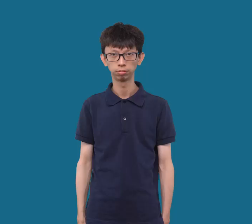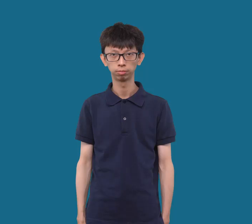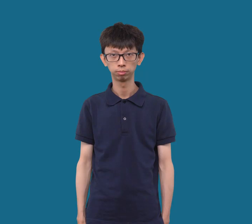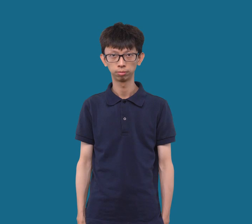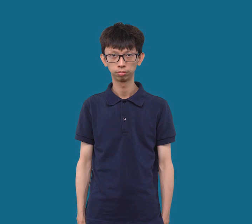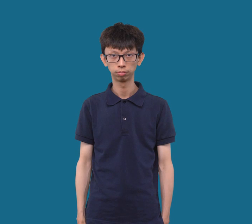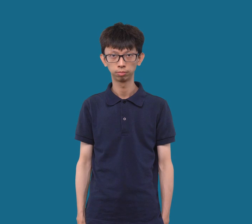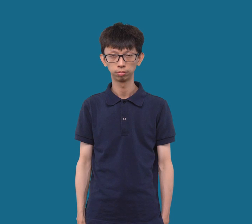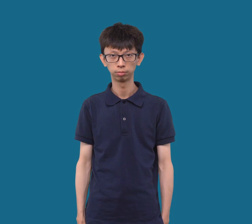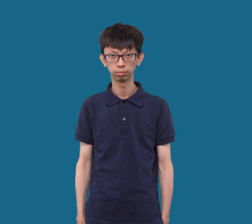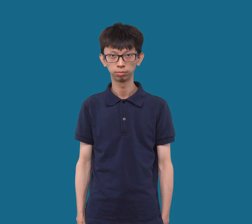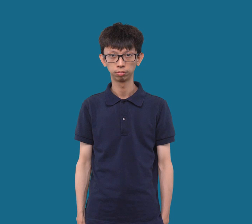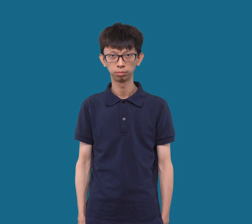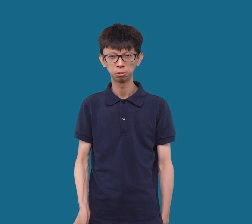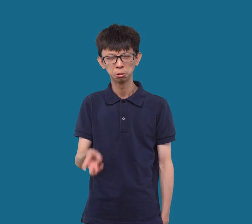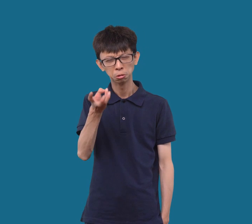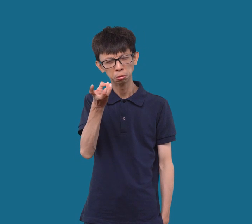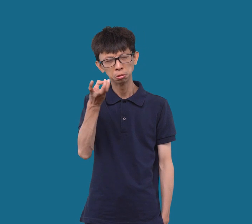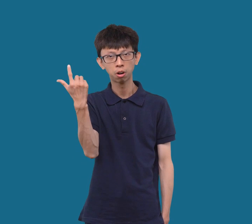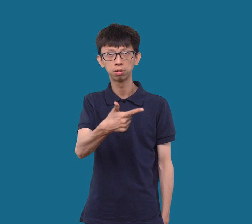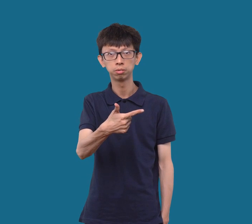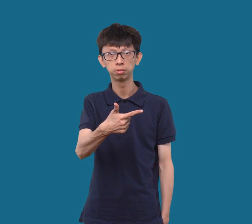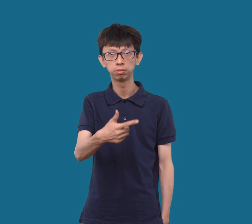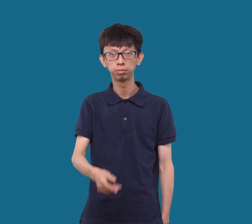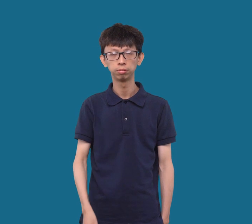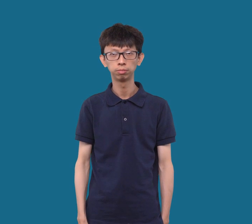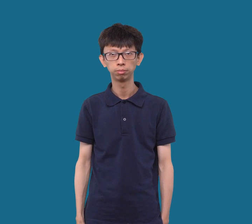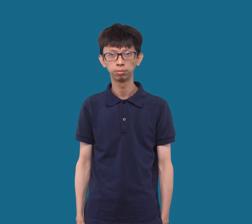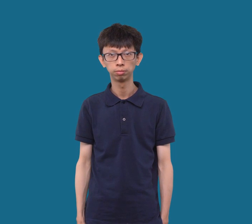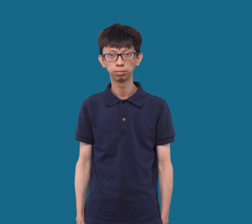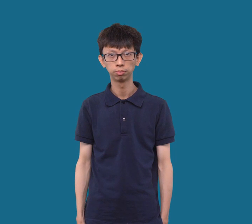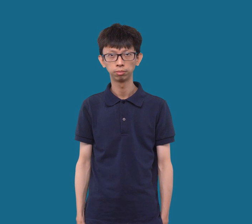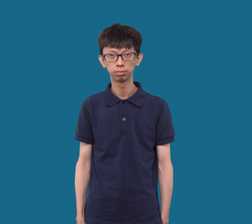ít hơn